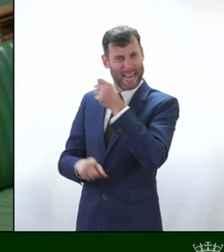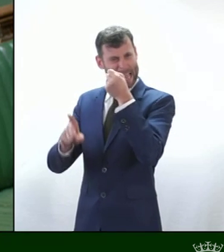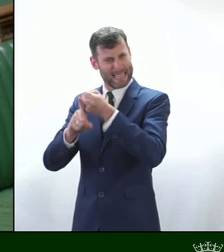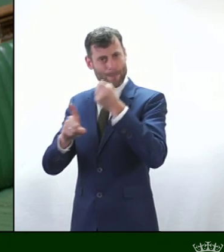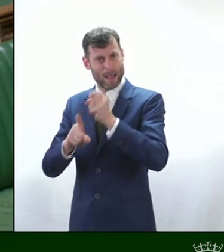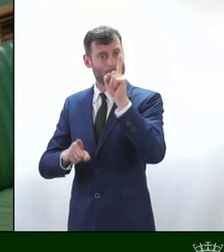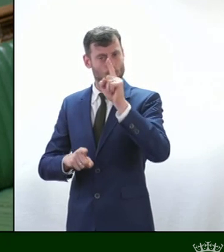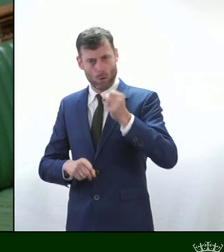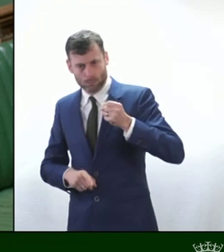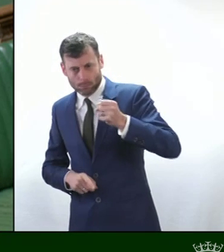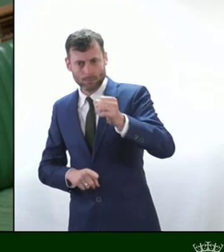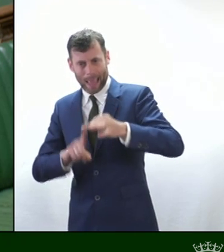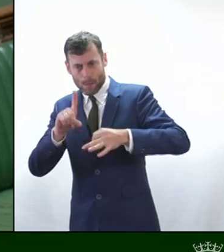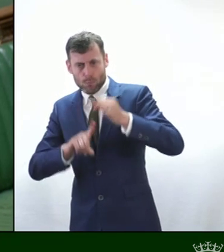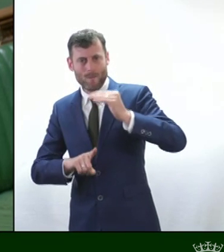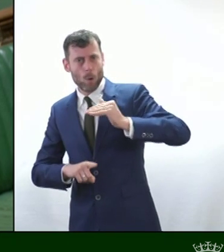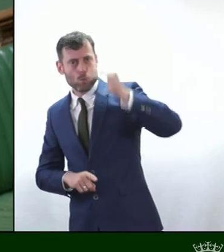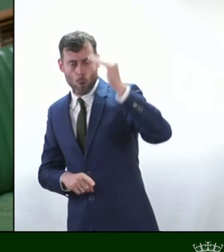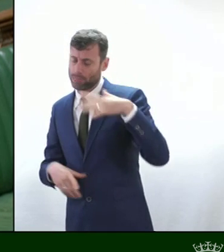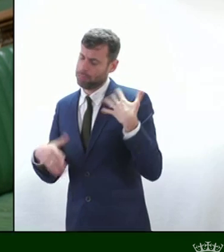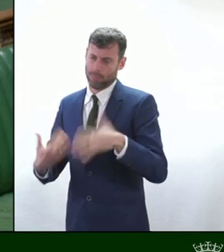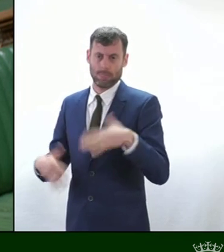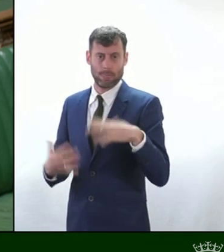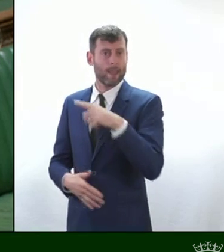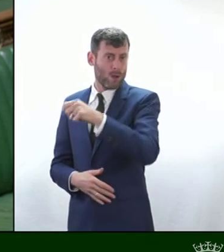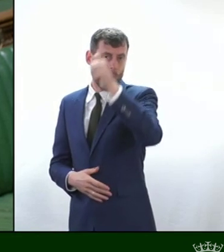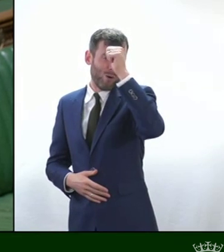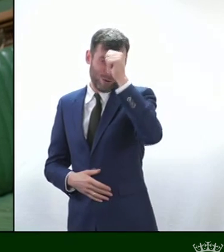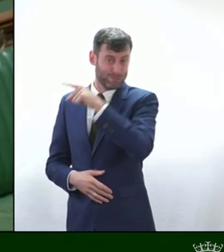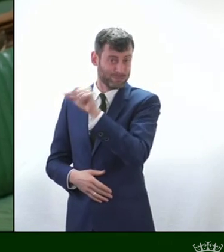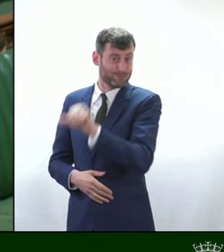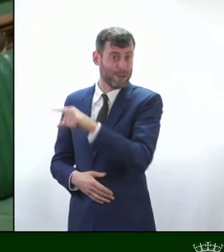He is right about the massive impact that these programmes can have on jobs.